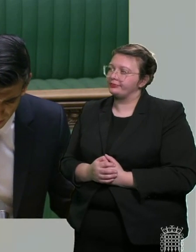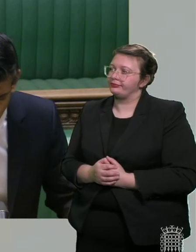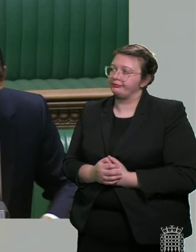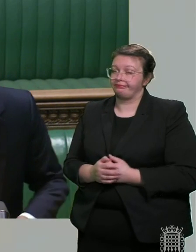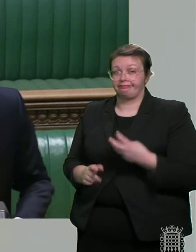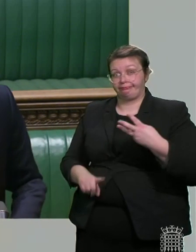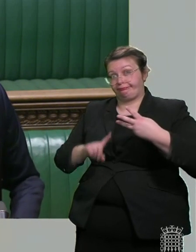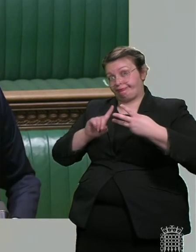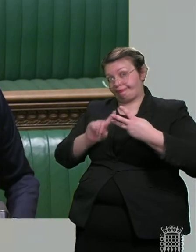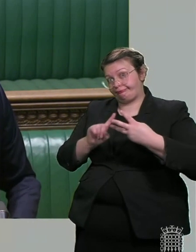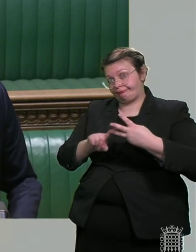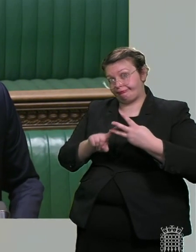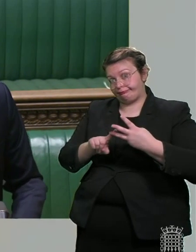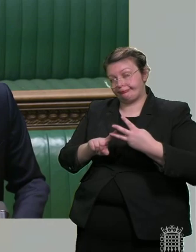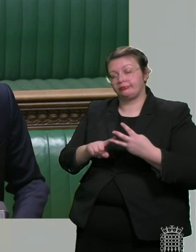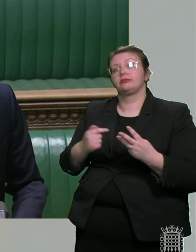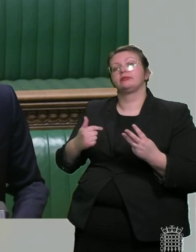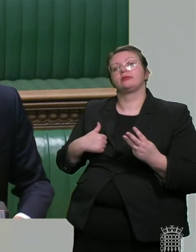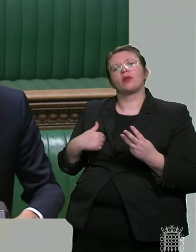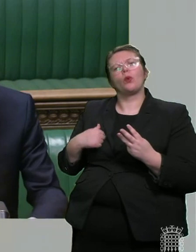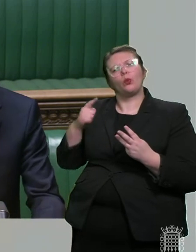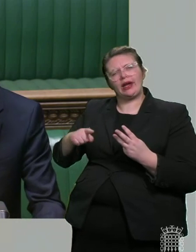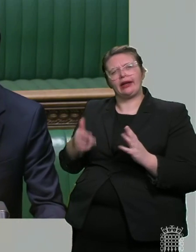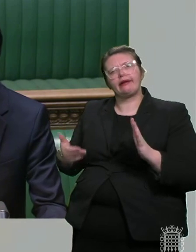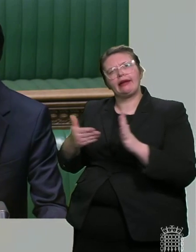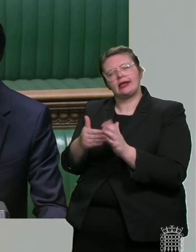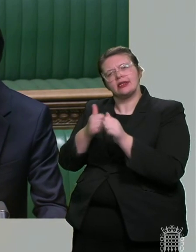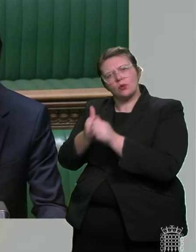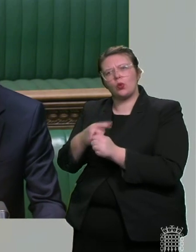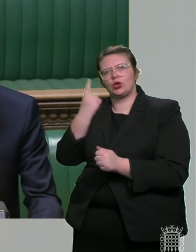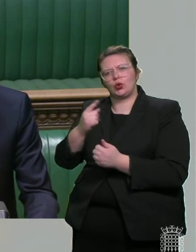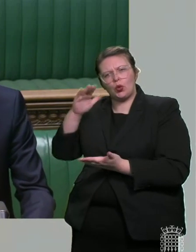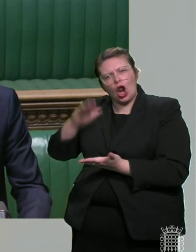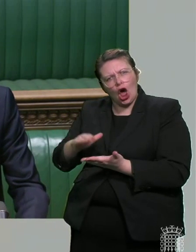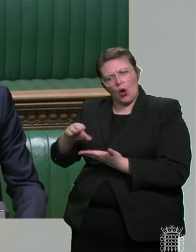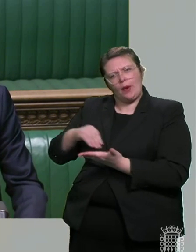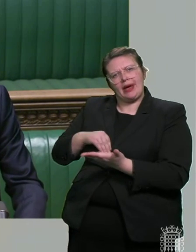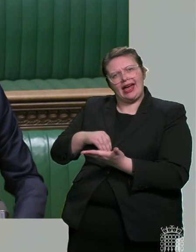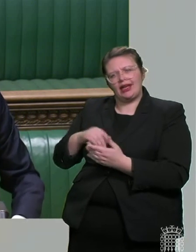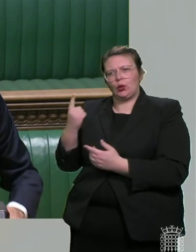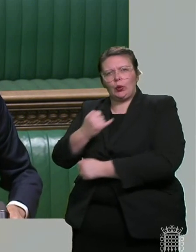Thirdly, we are also extending our support for the lowest paid and the most vulnerable.